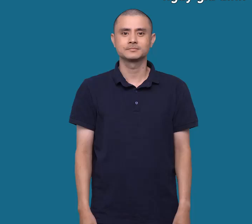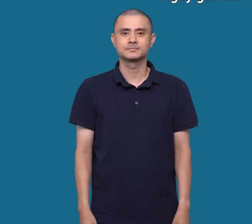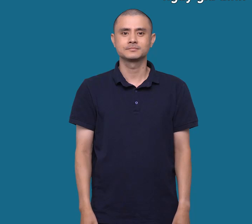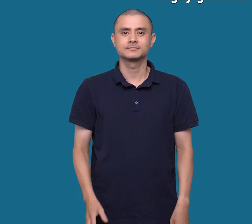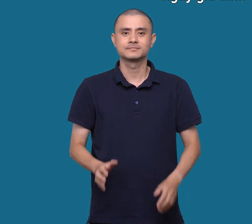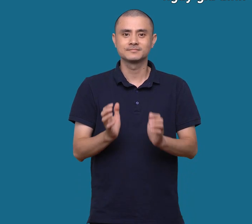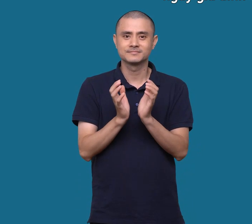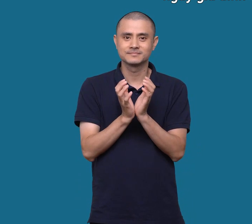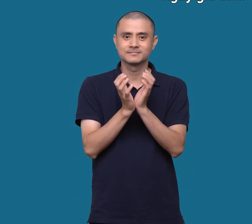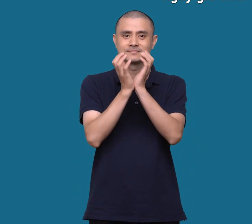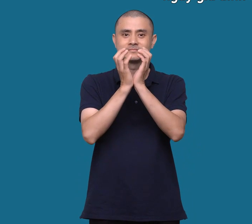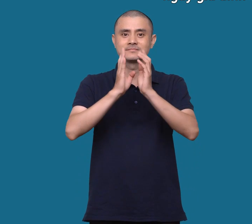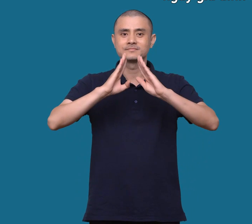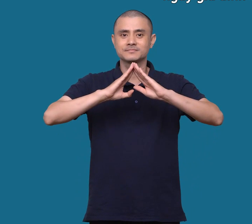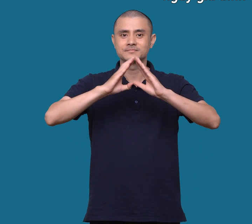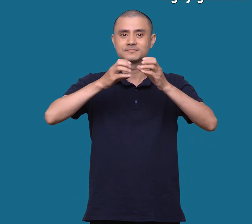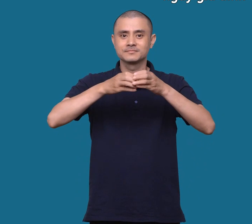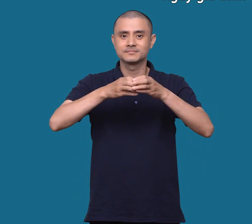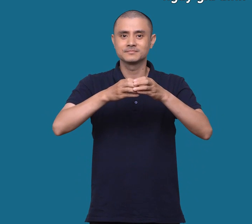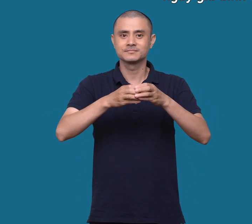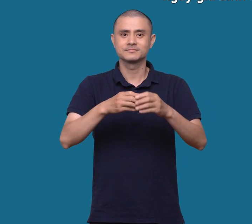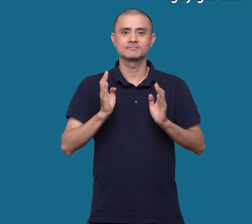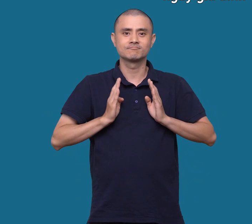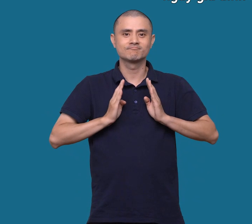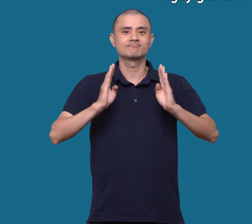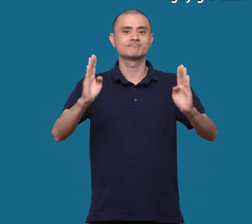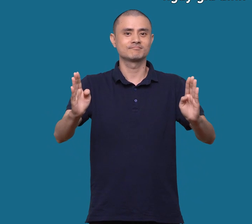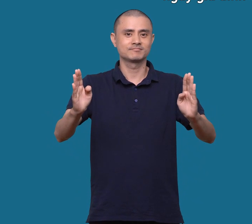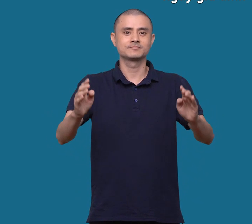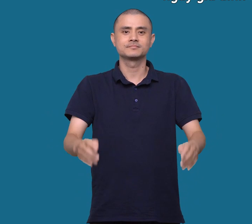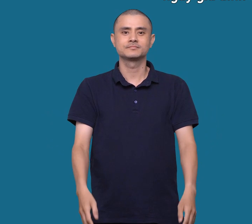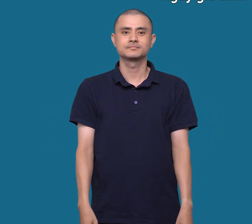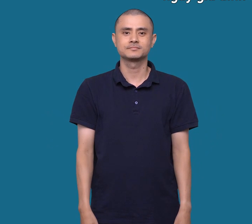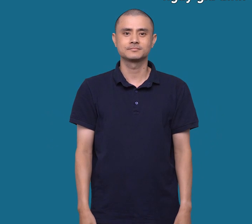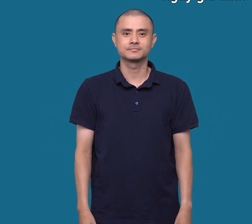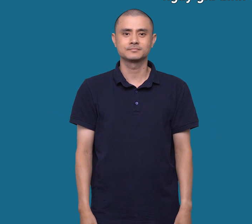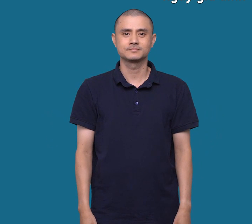ngày gia đình Việt Nam 28/6